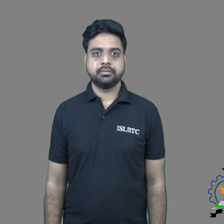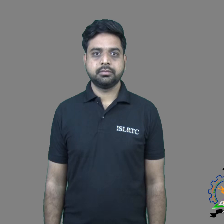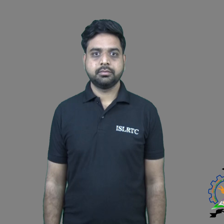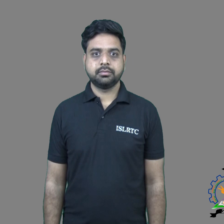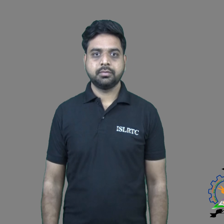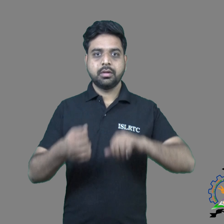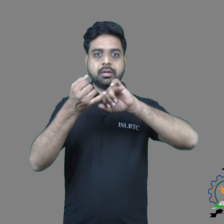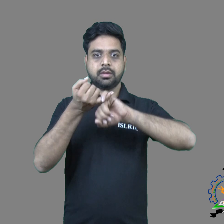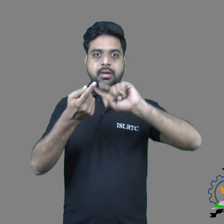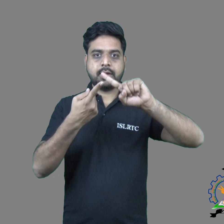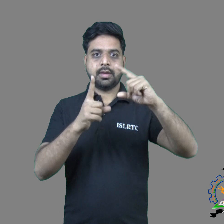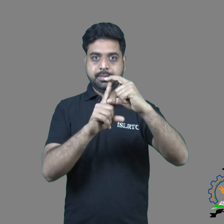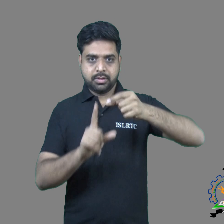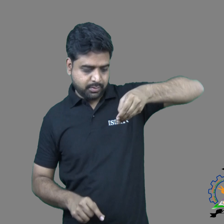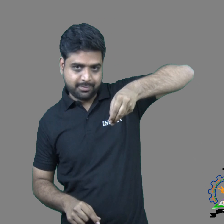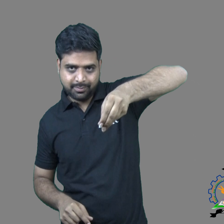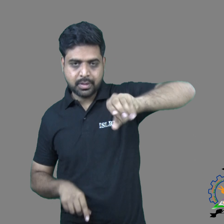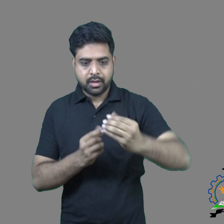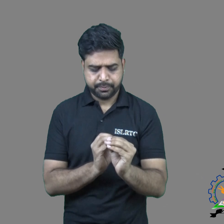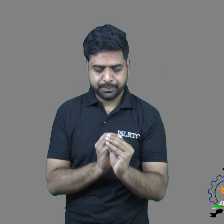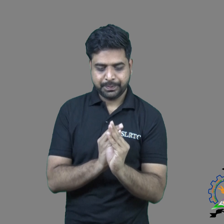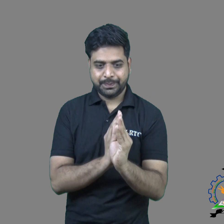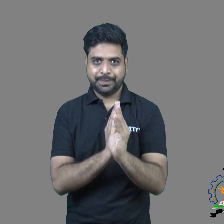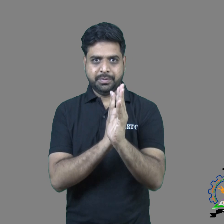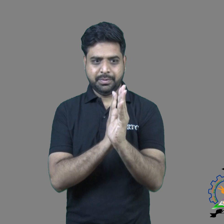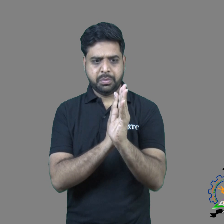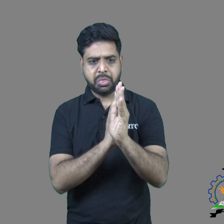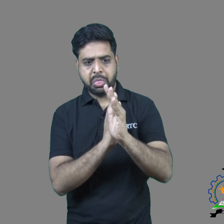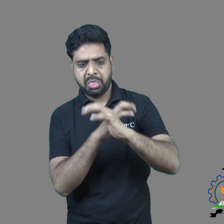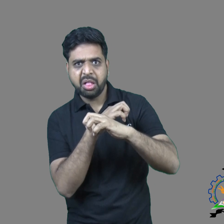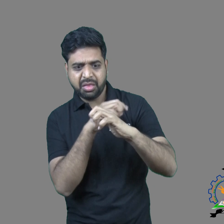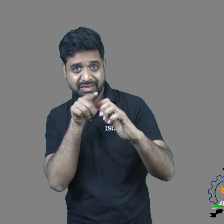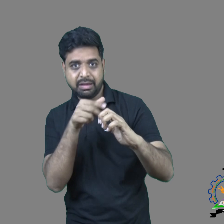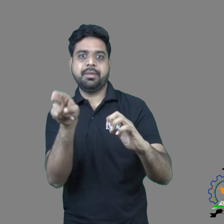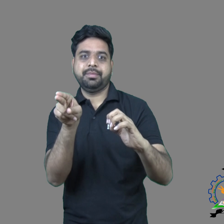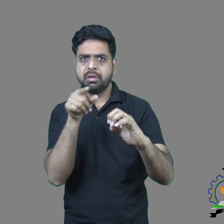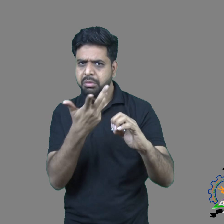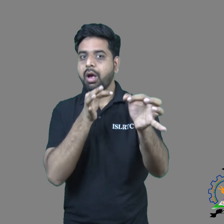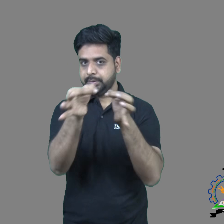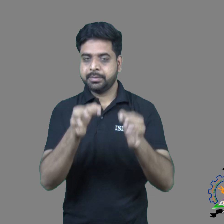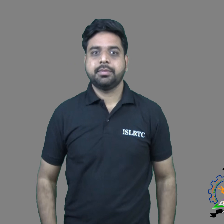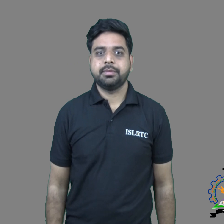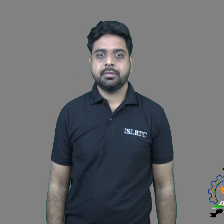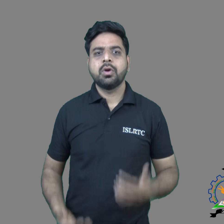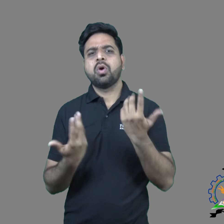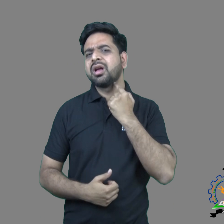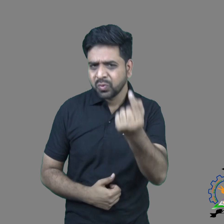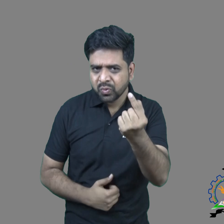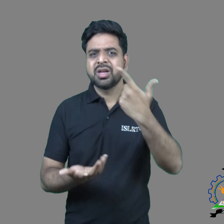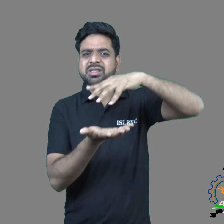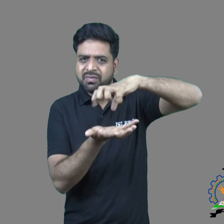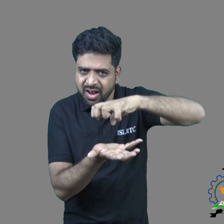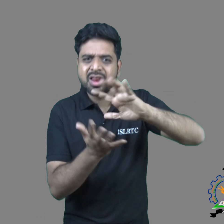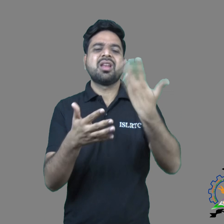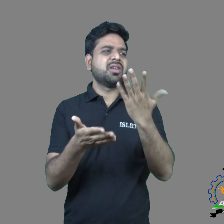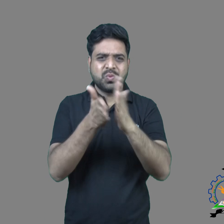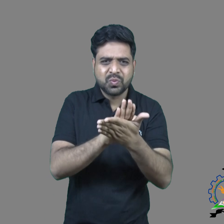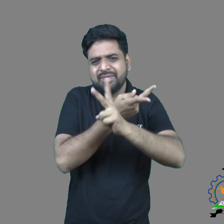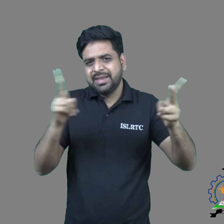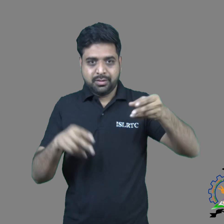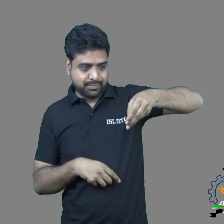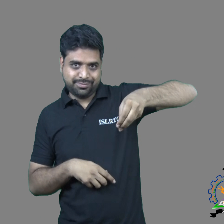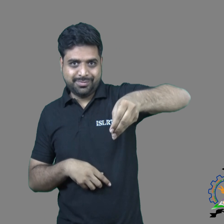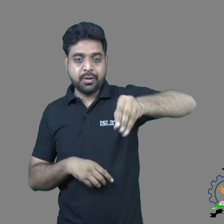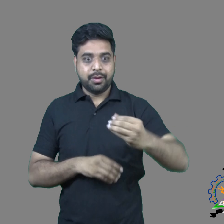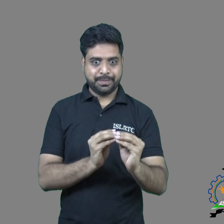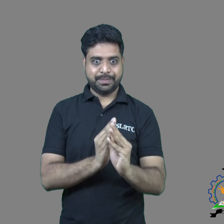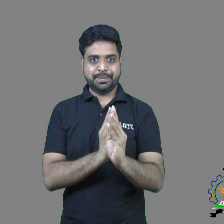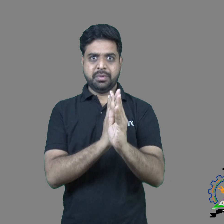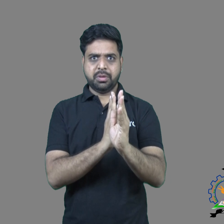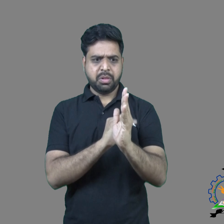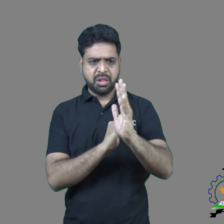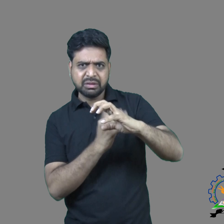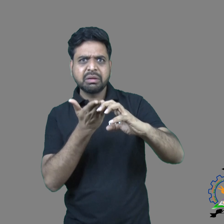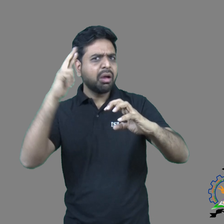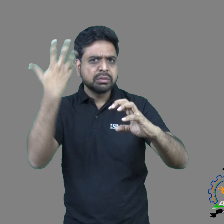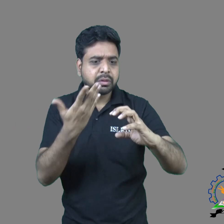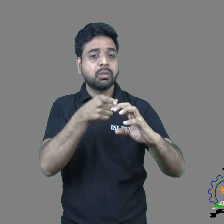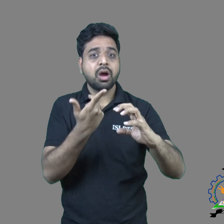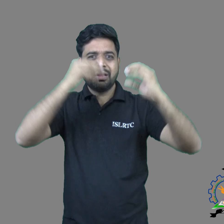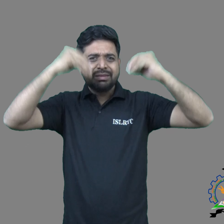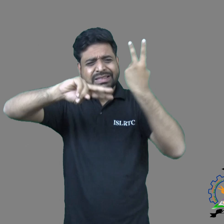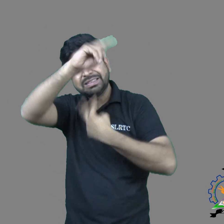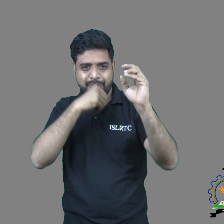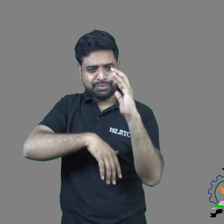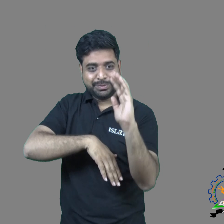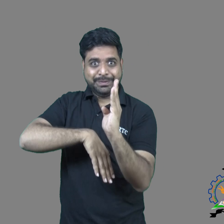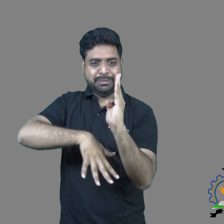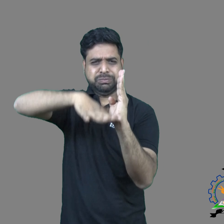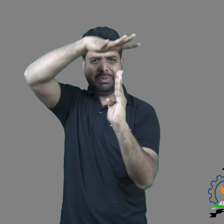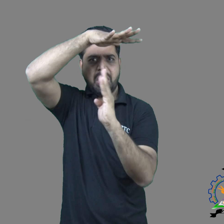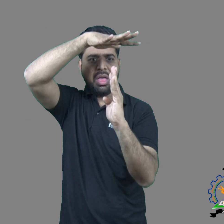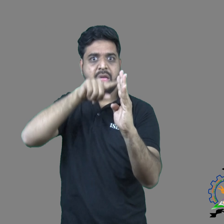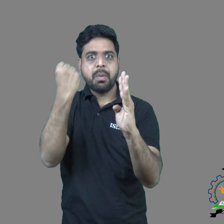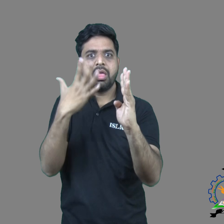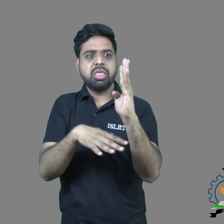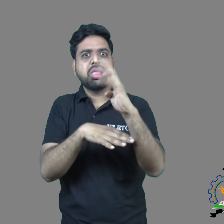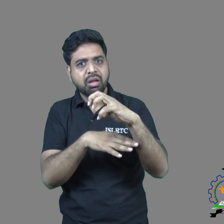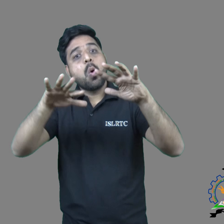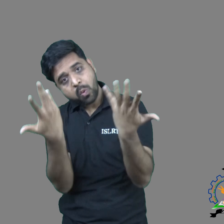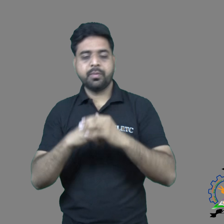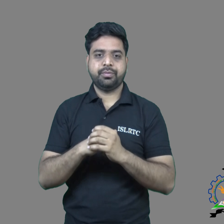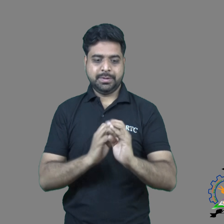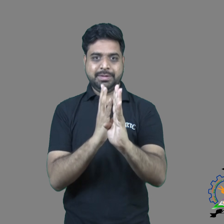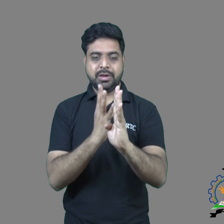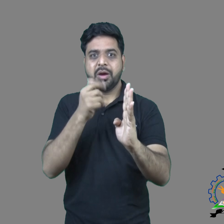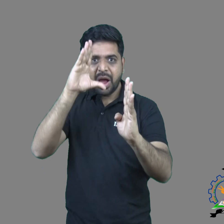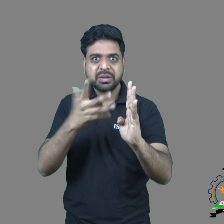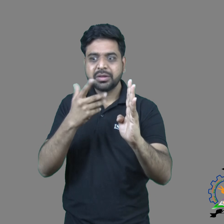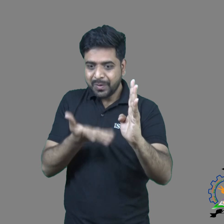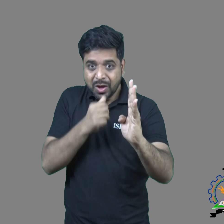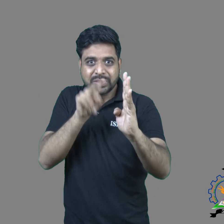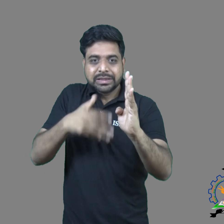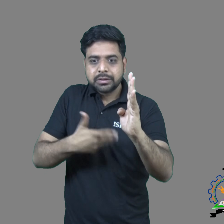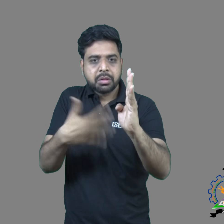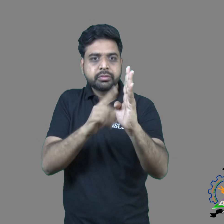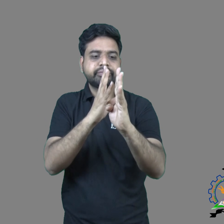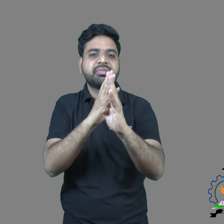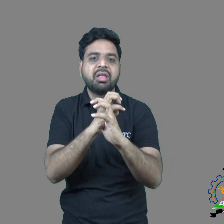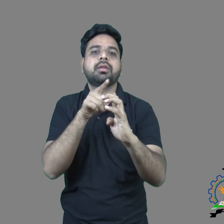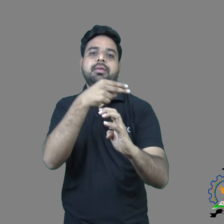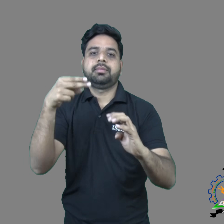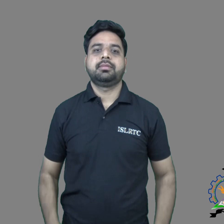Damping Off